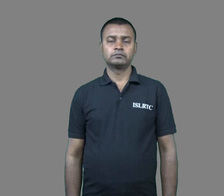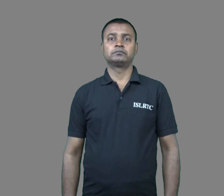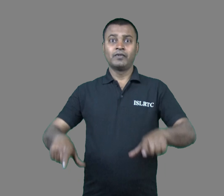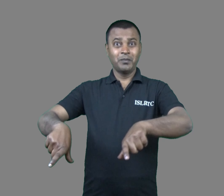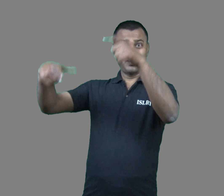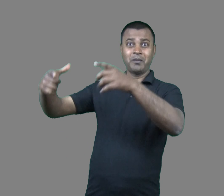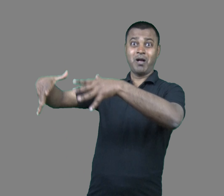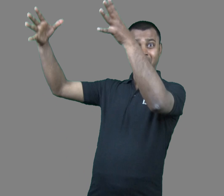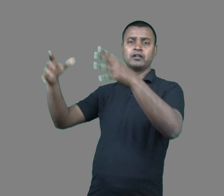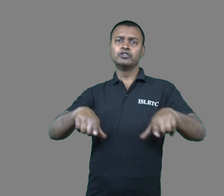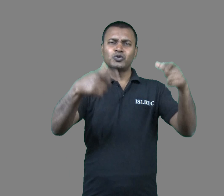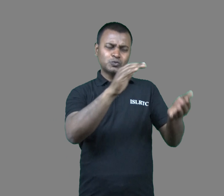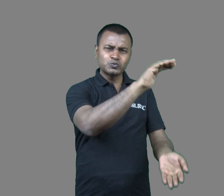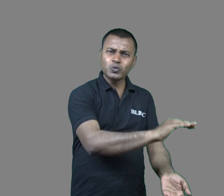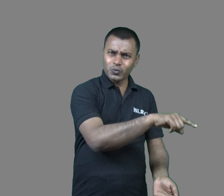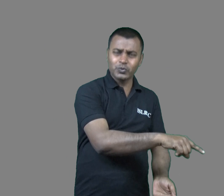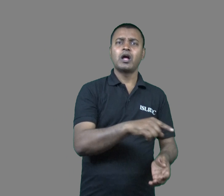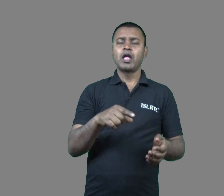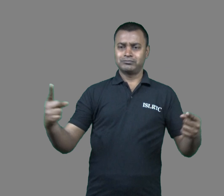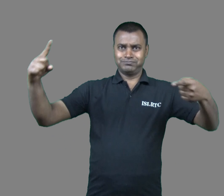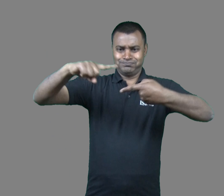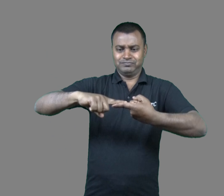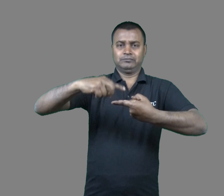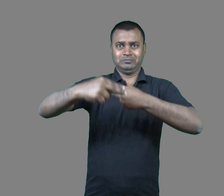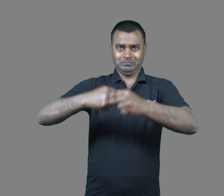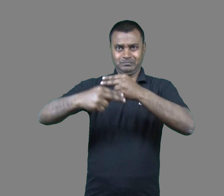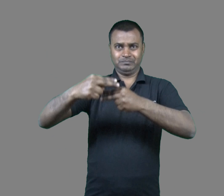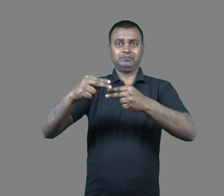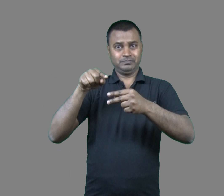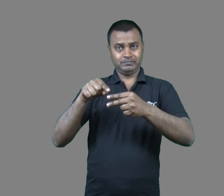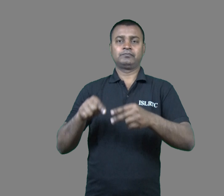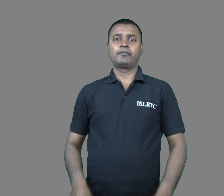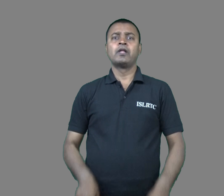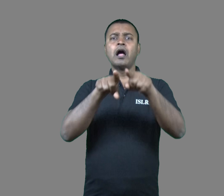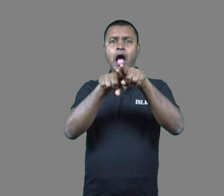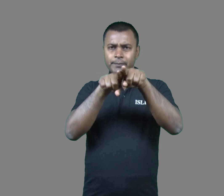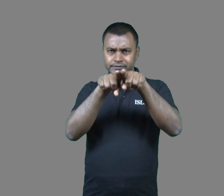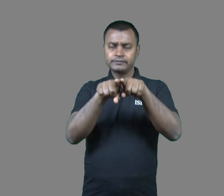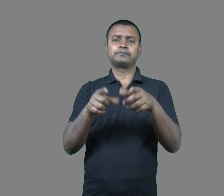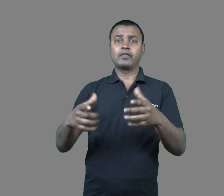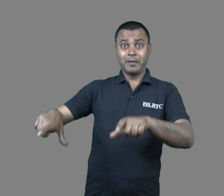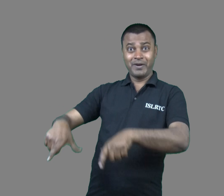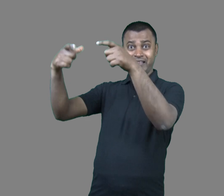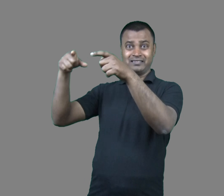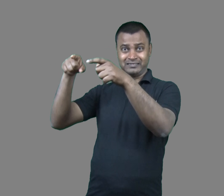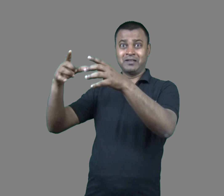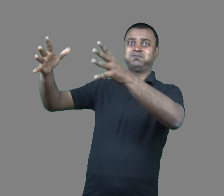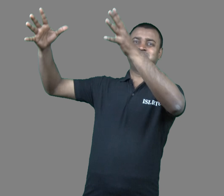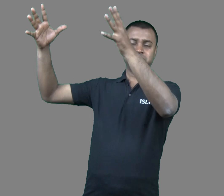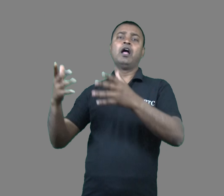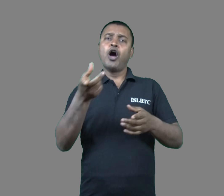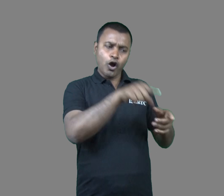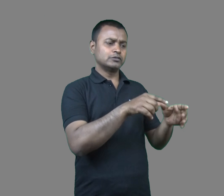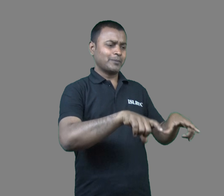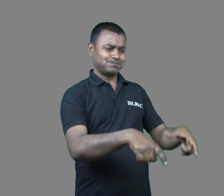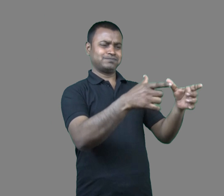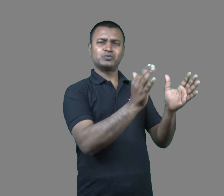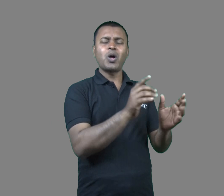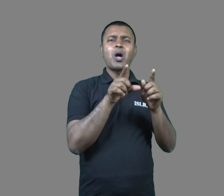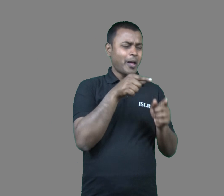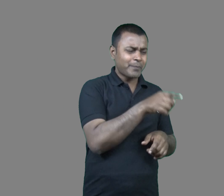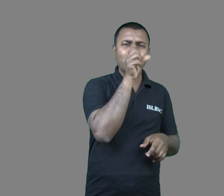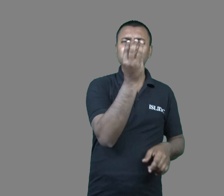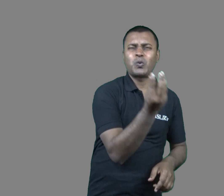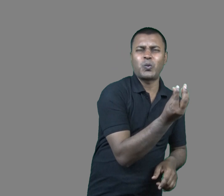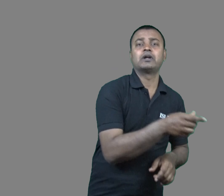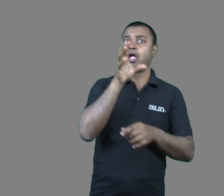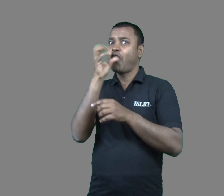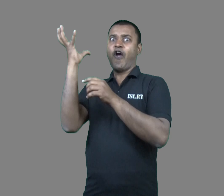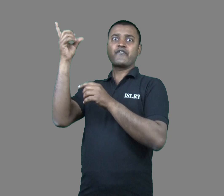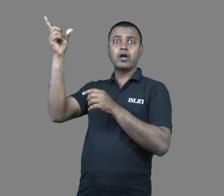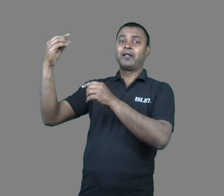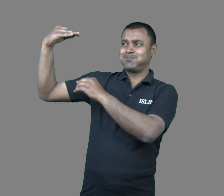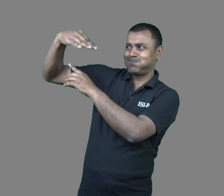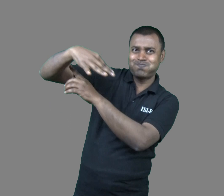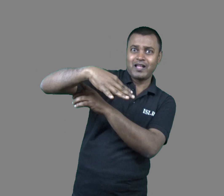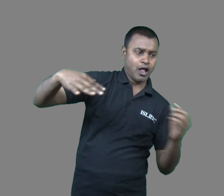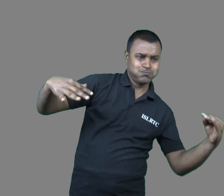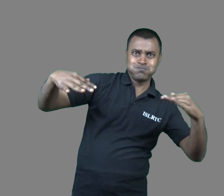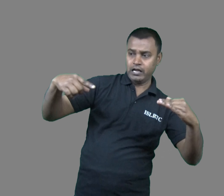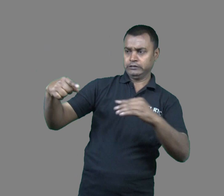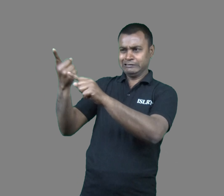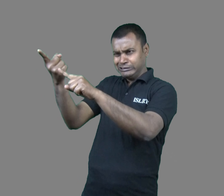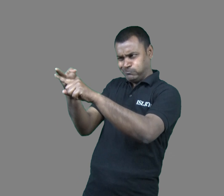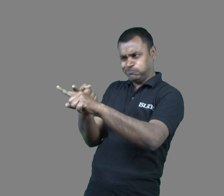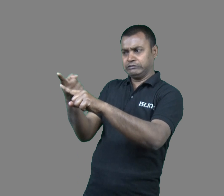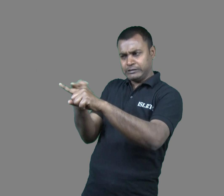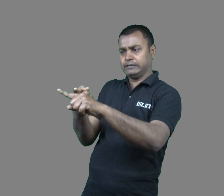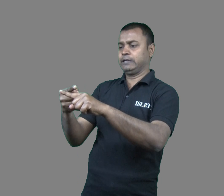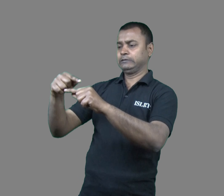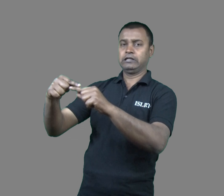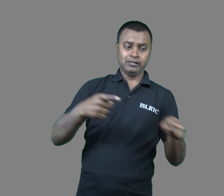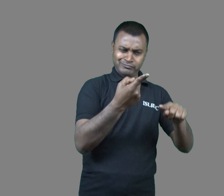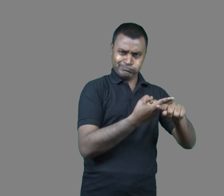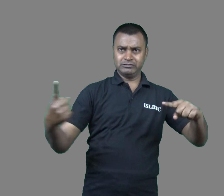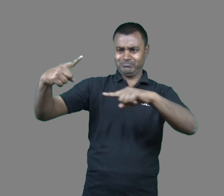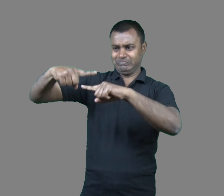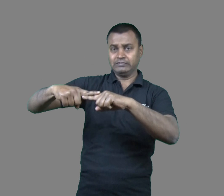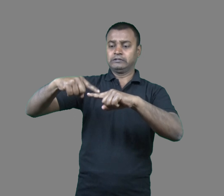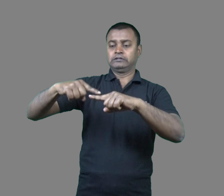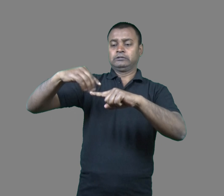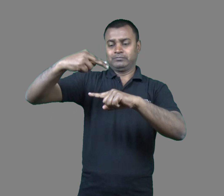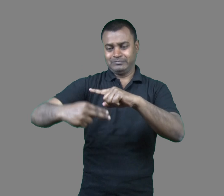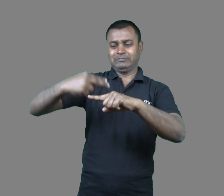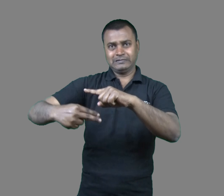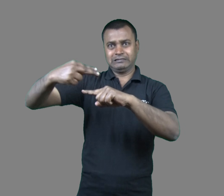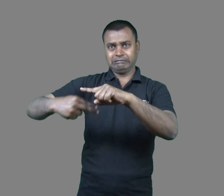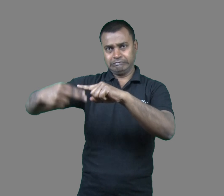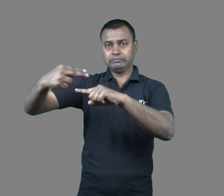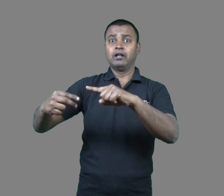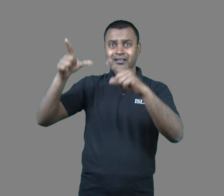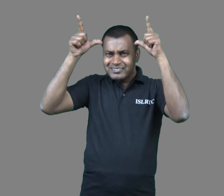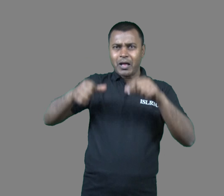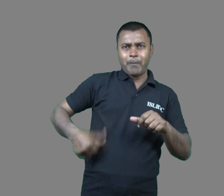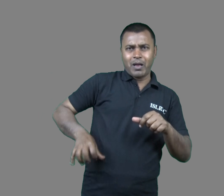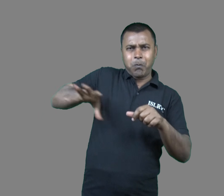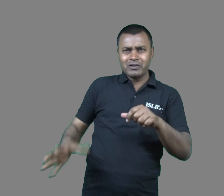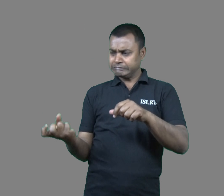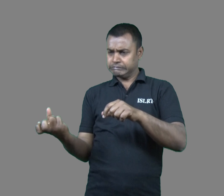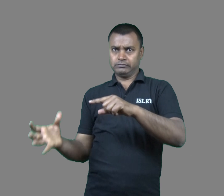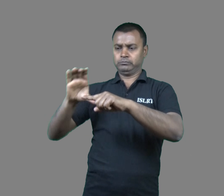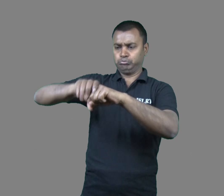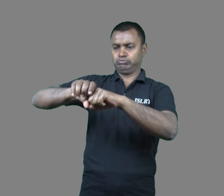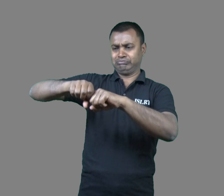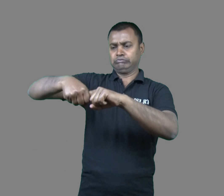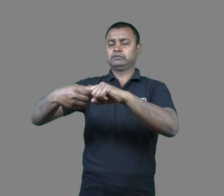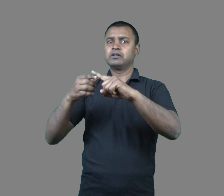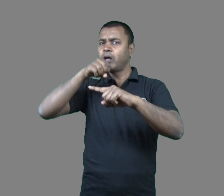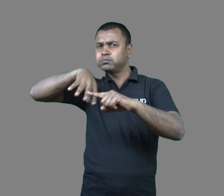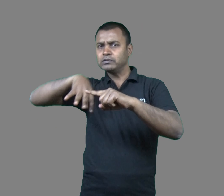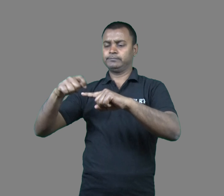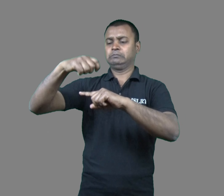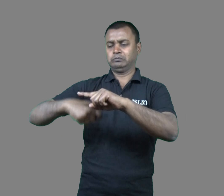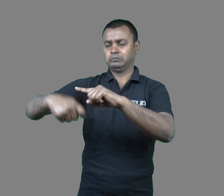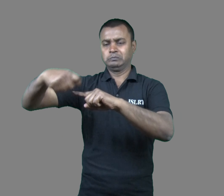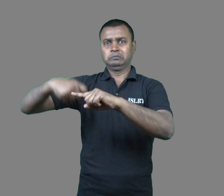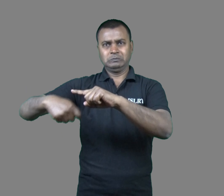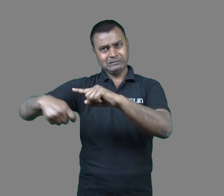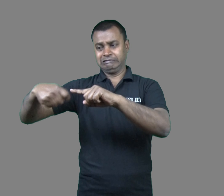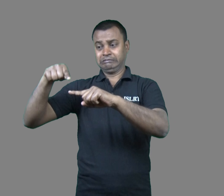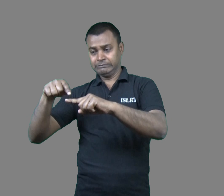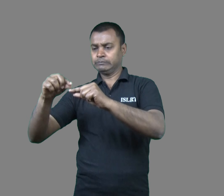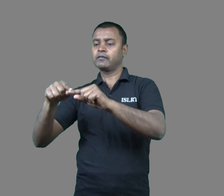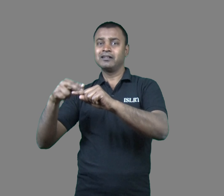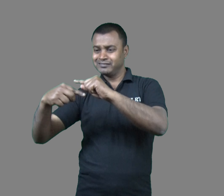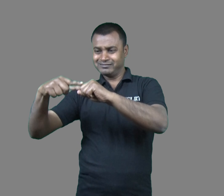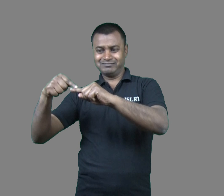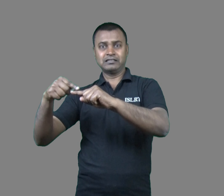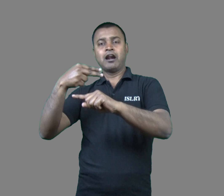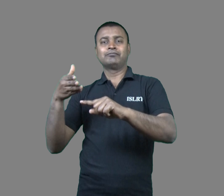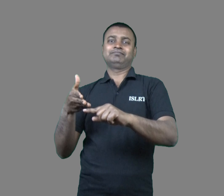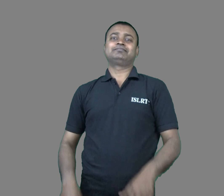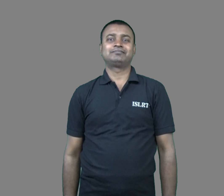Attach Grafting